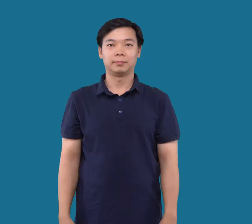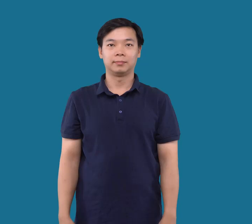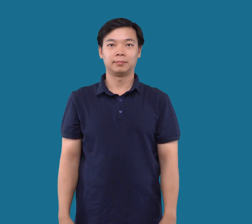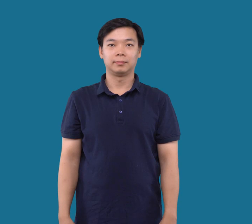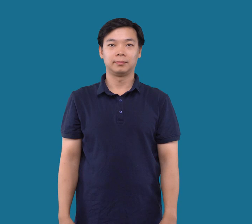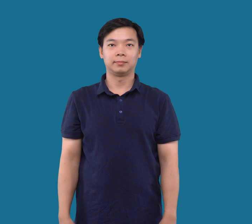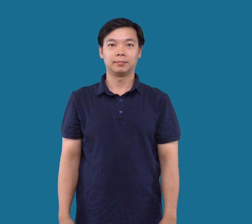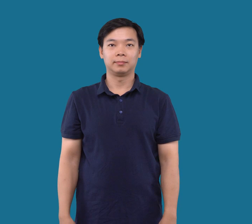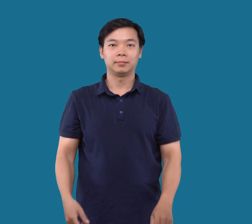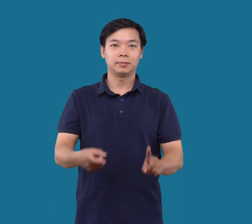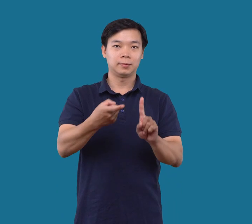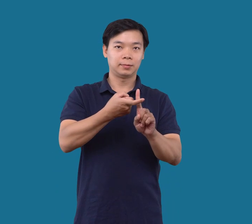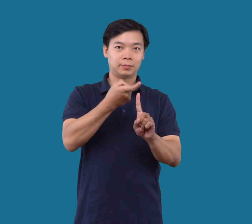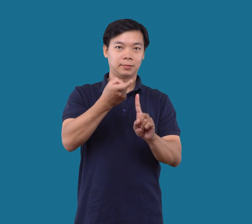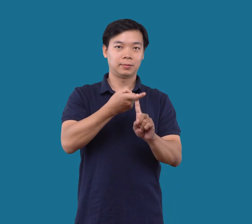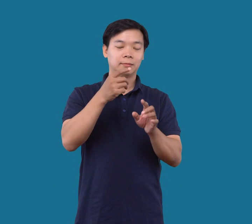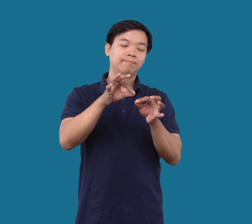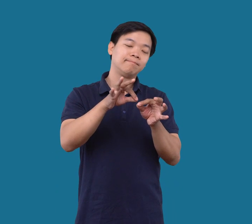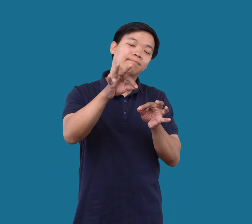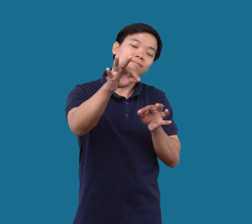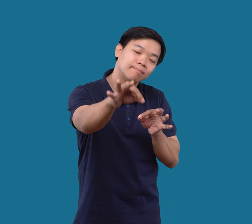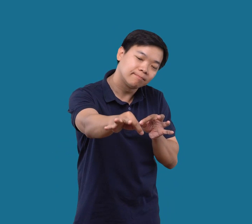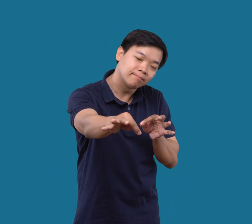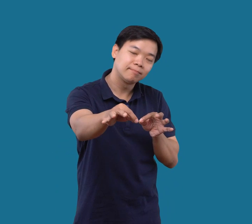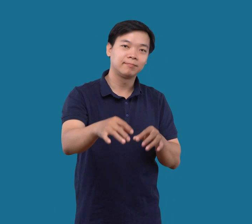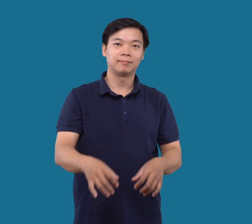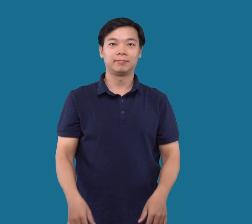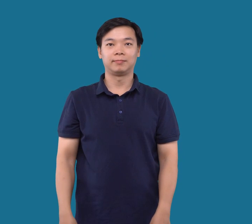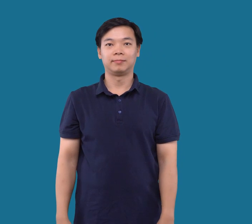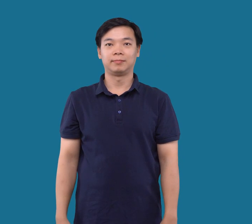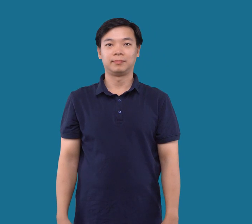cấy lúa